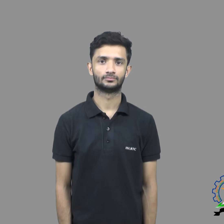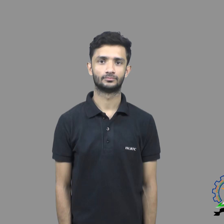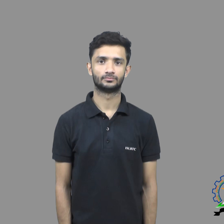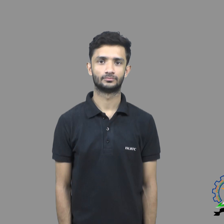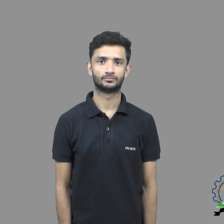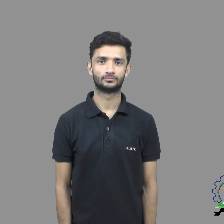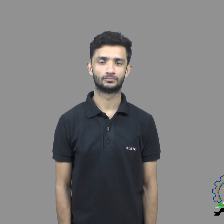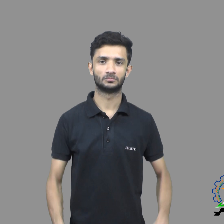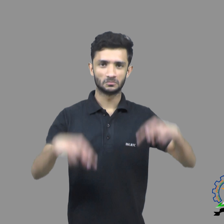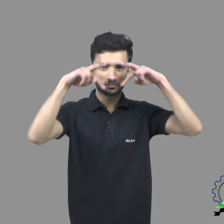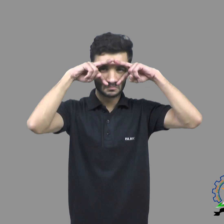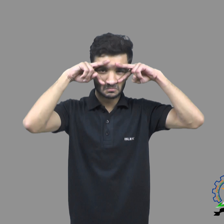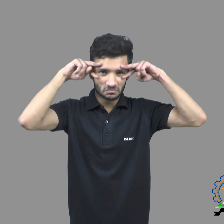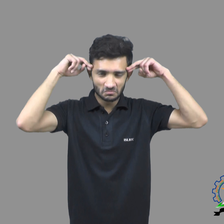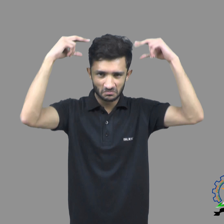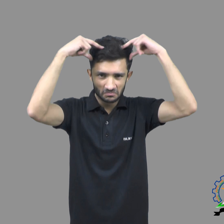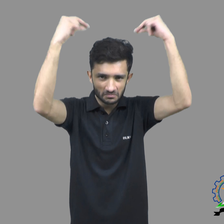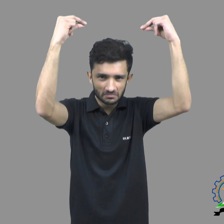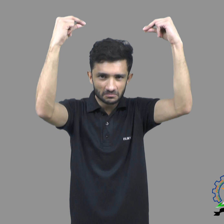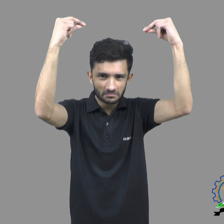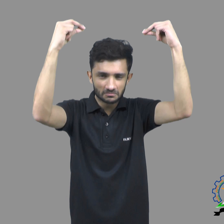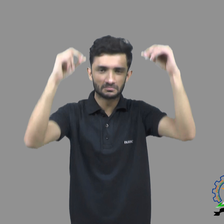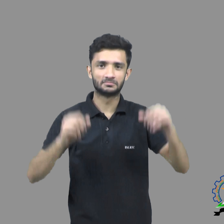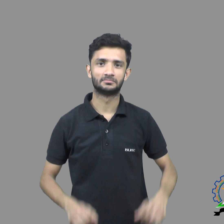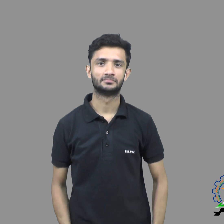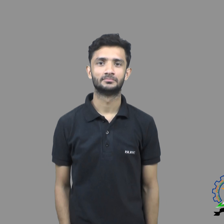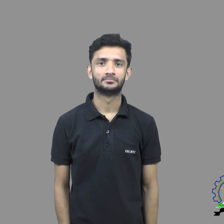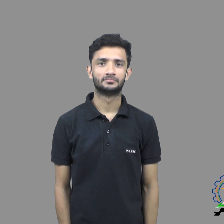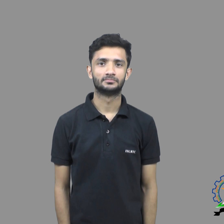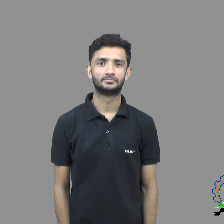Batman